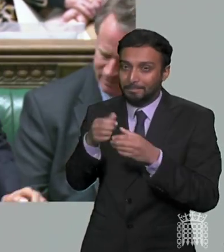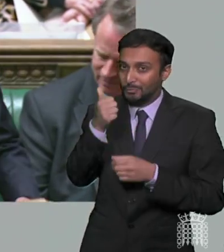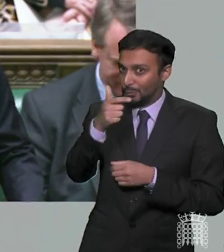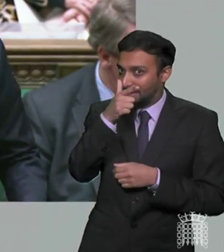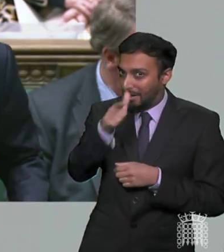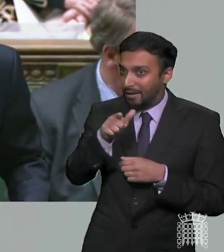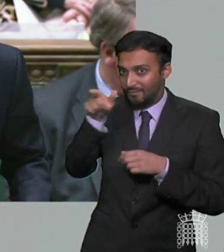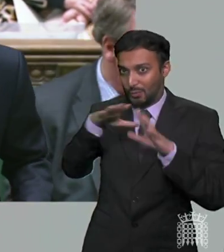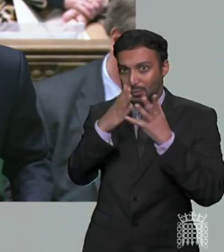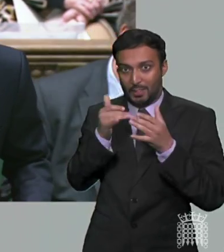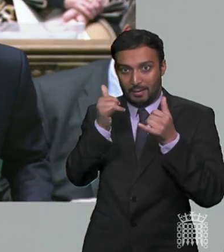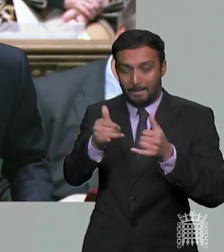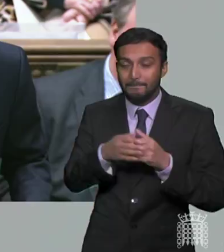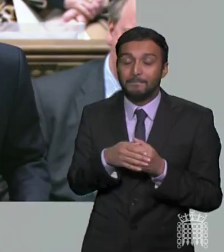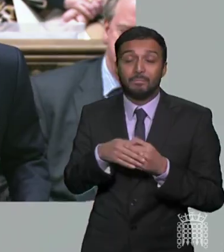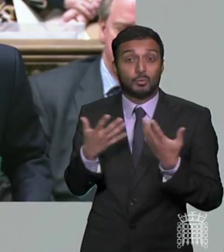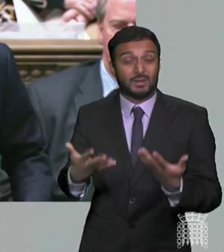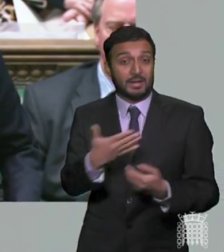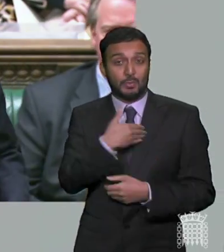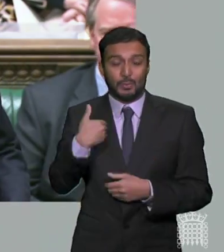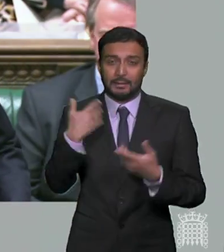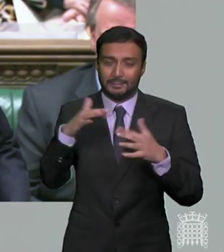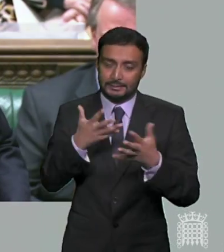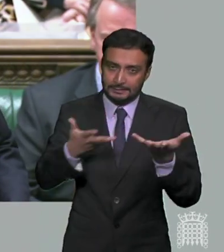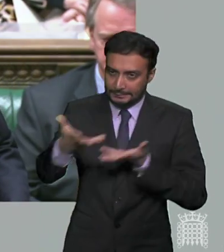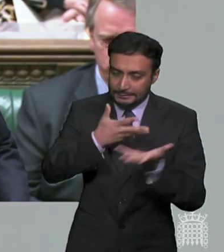This morning, I had meetings with ministerial colleagues and others.